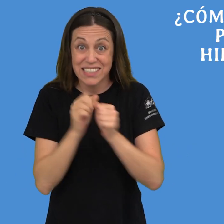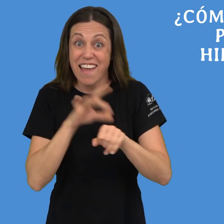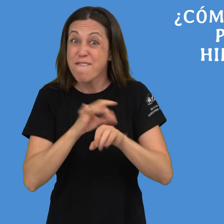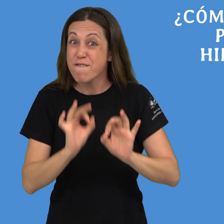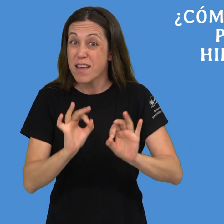enfermo